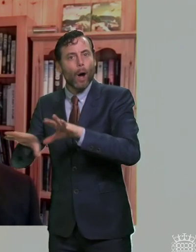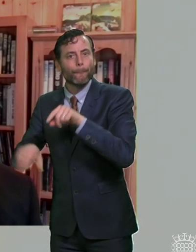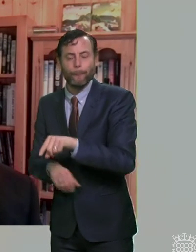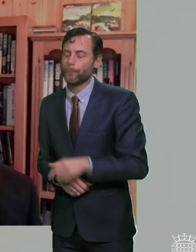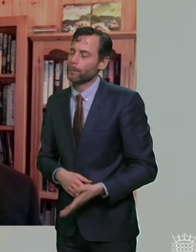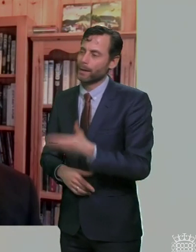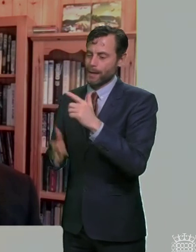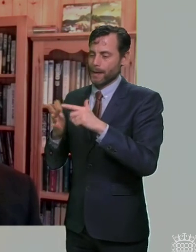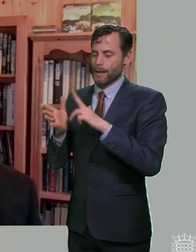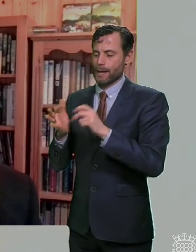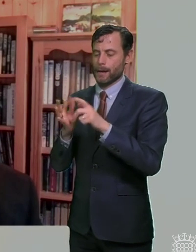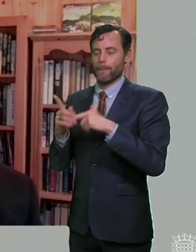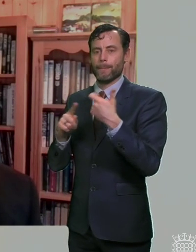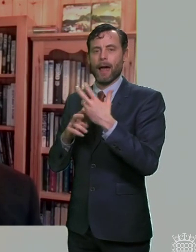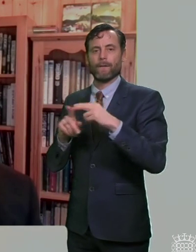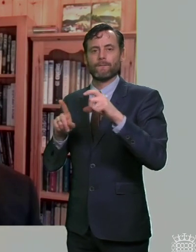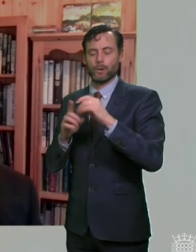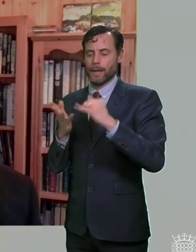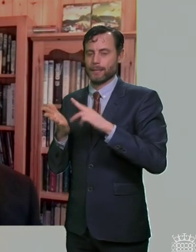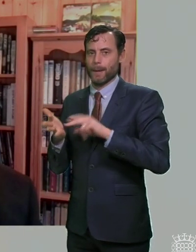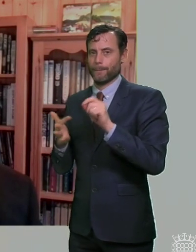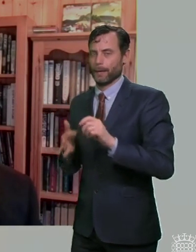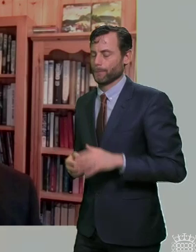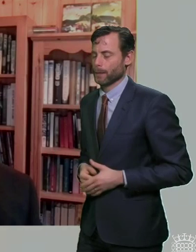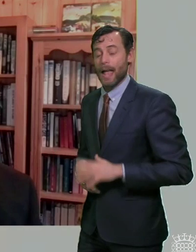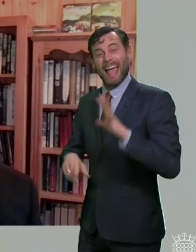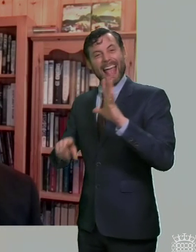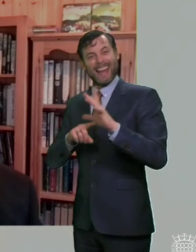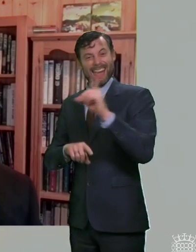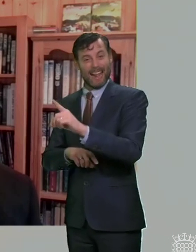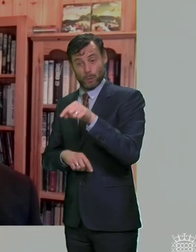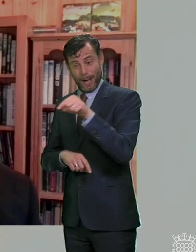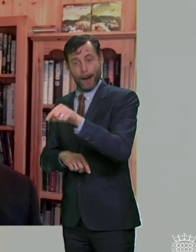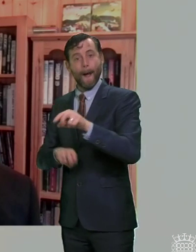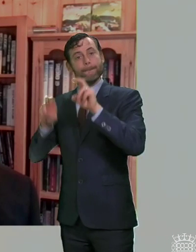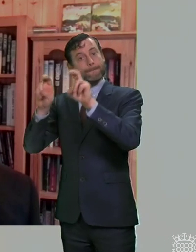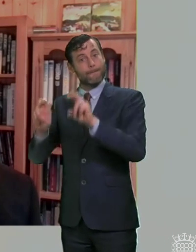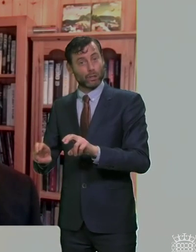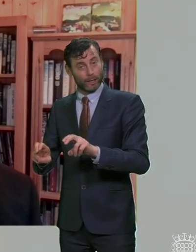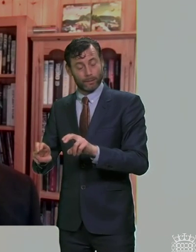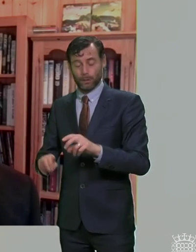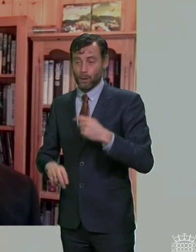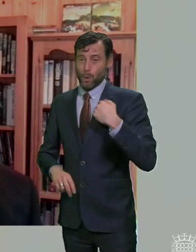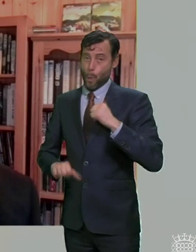Next week’s Budget gives the opportunity to tackle the financial costs of this pandemic.